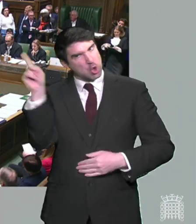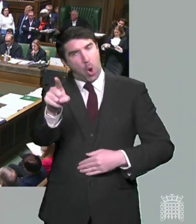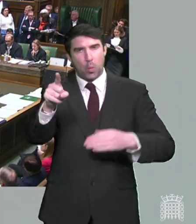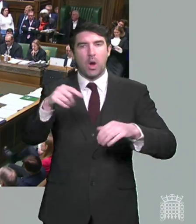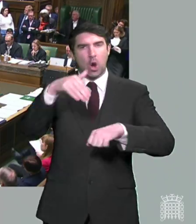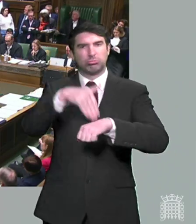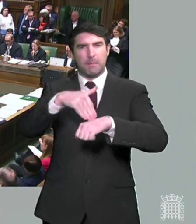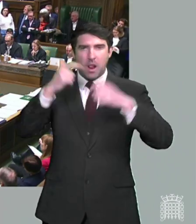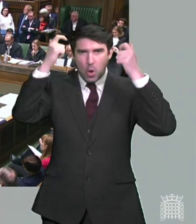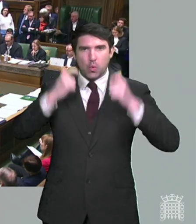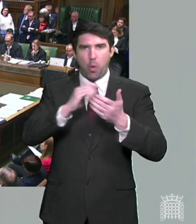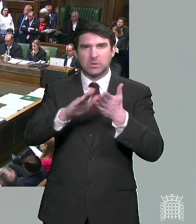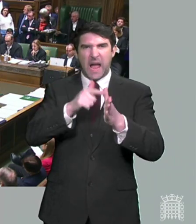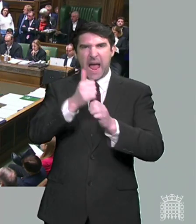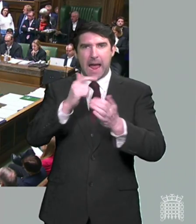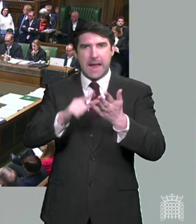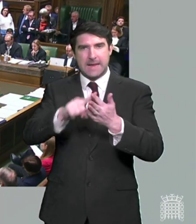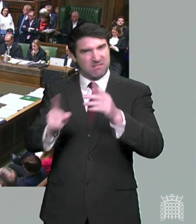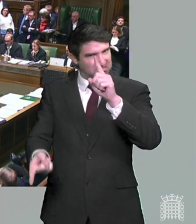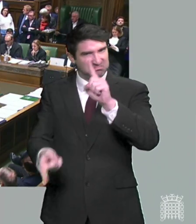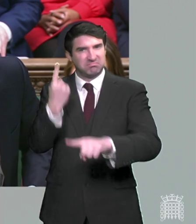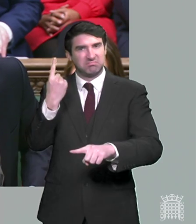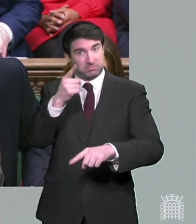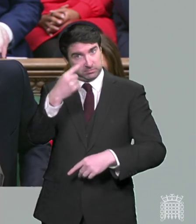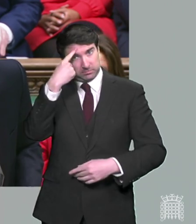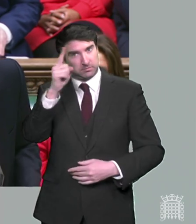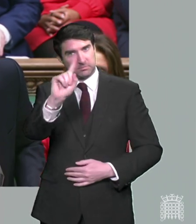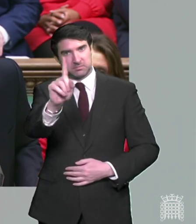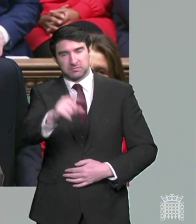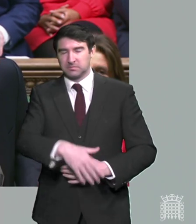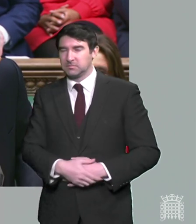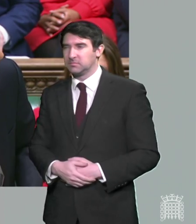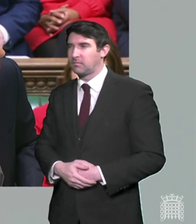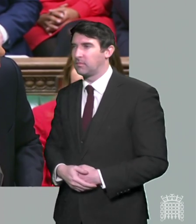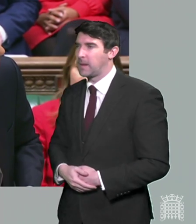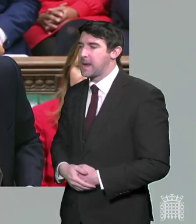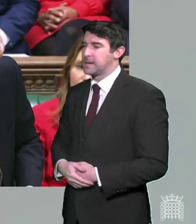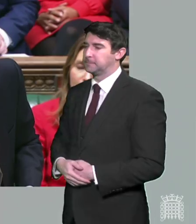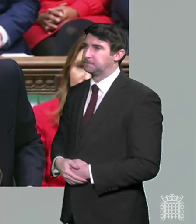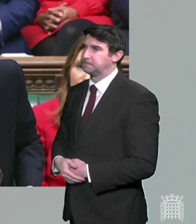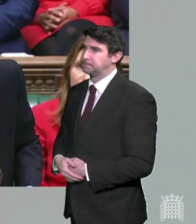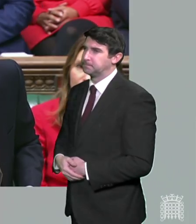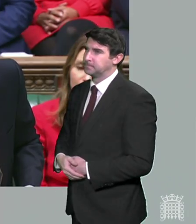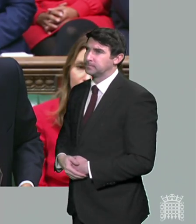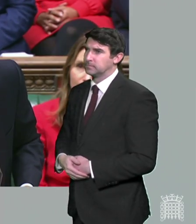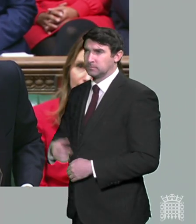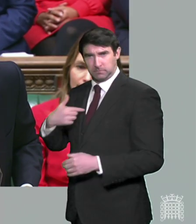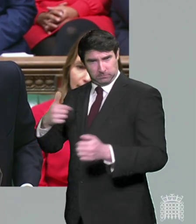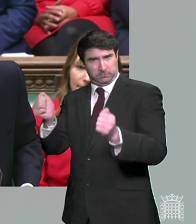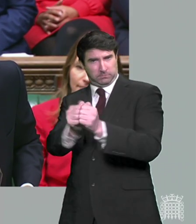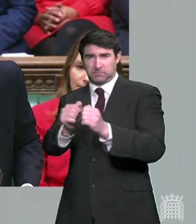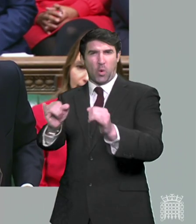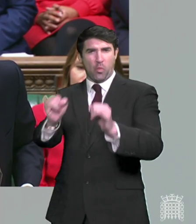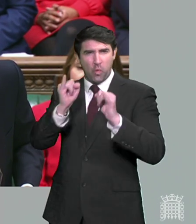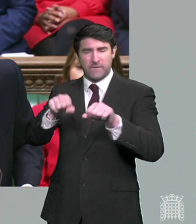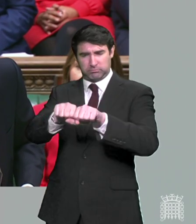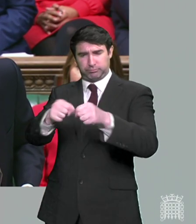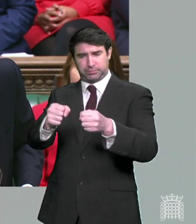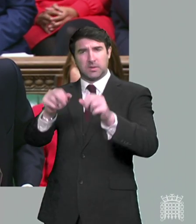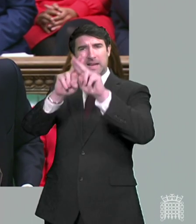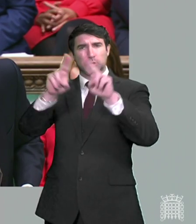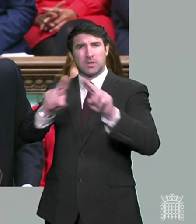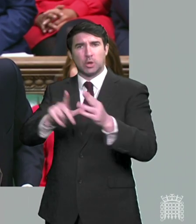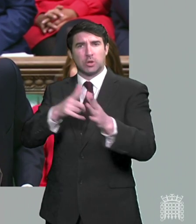The right honourable and learned Gentleman is absolutely right that we must hold them to account for the horrific crimes that they have committed.